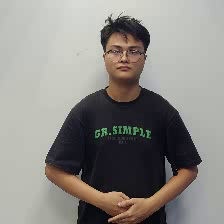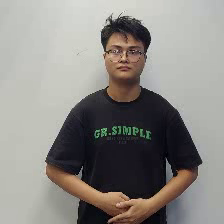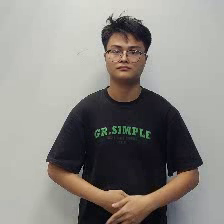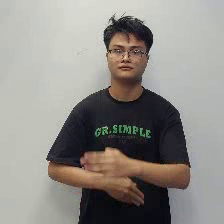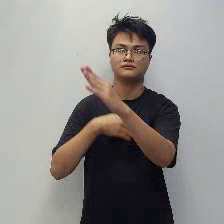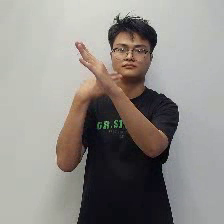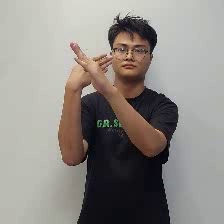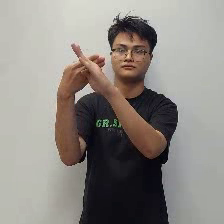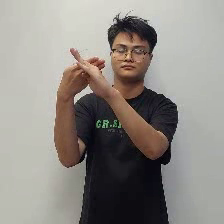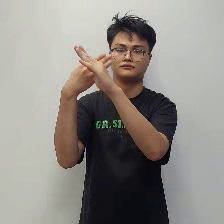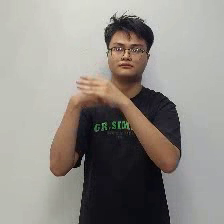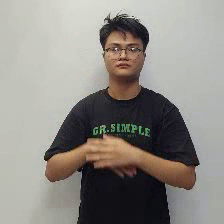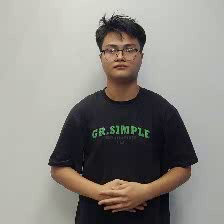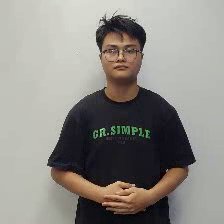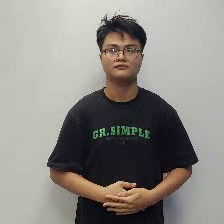Trường học